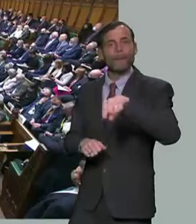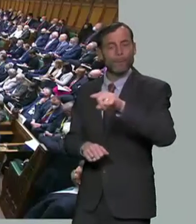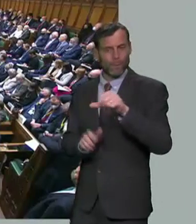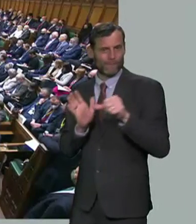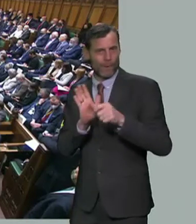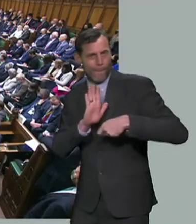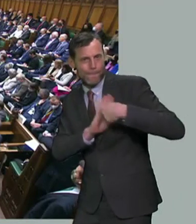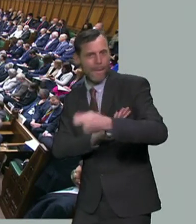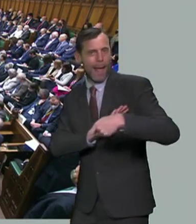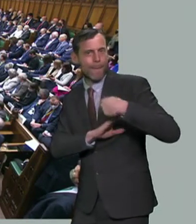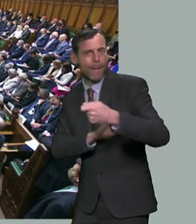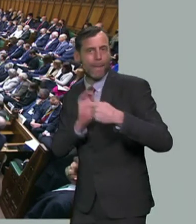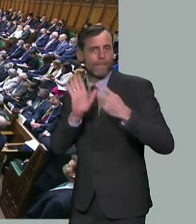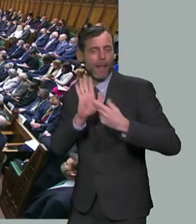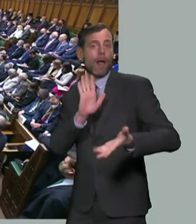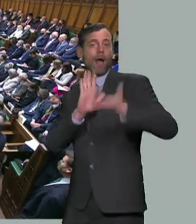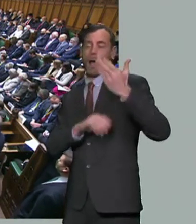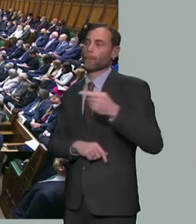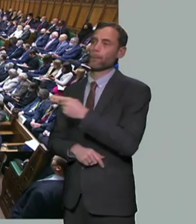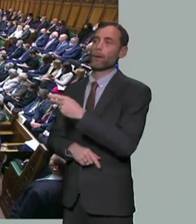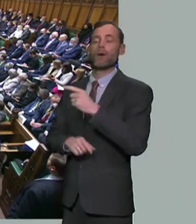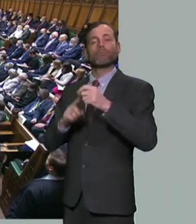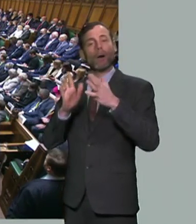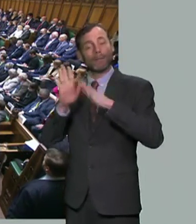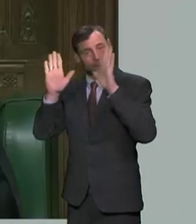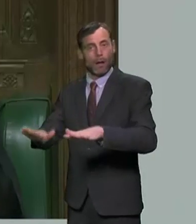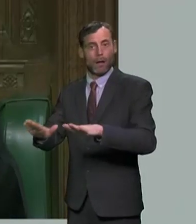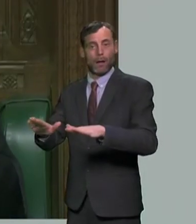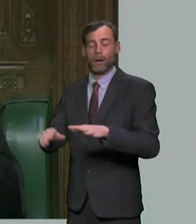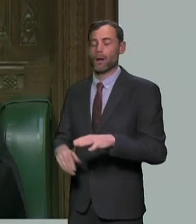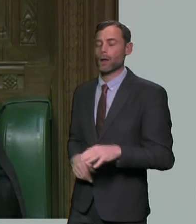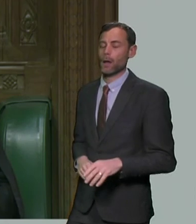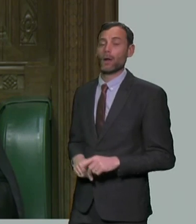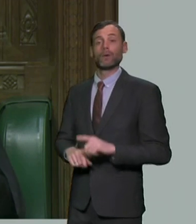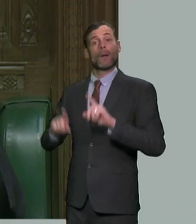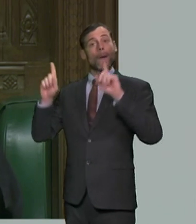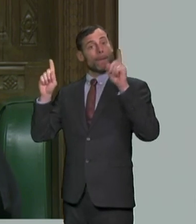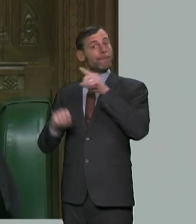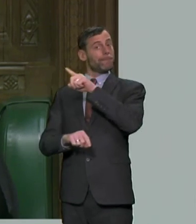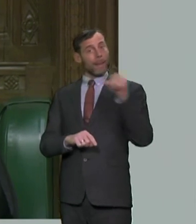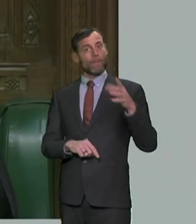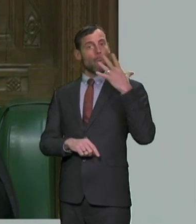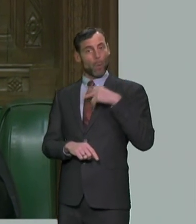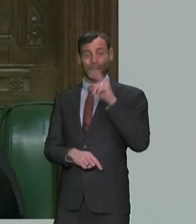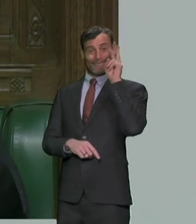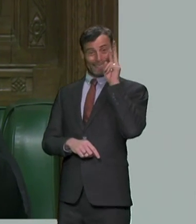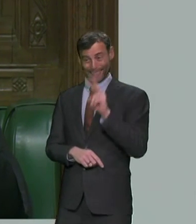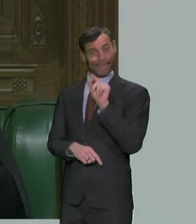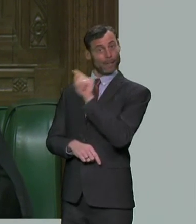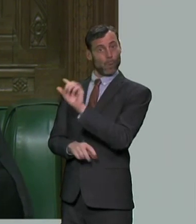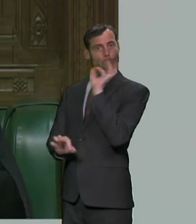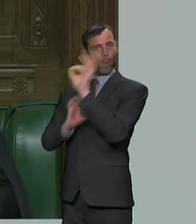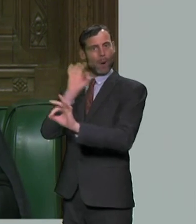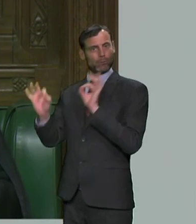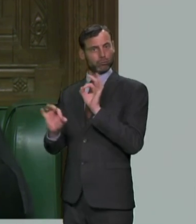Order. Can I just say to everyone here that our constituents want to hear the questions and the answers?